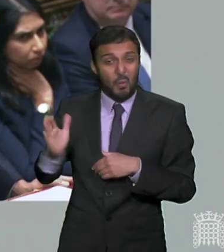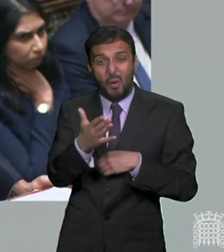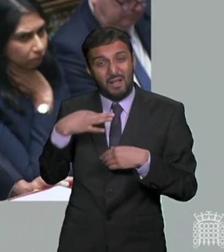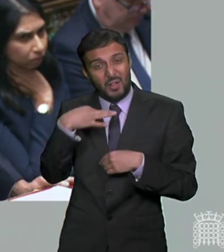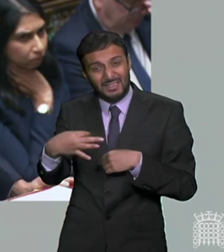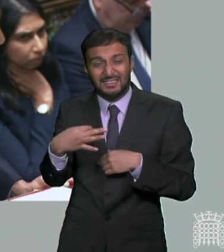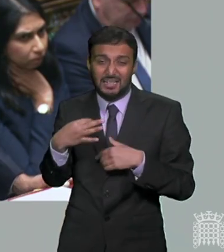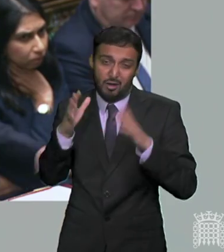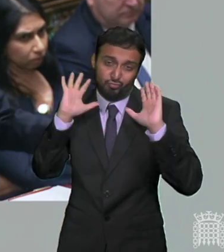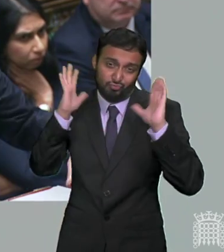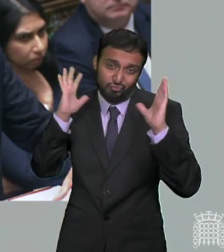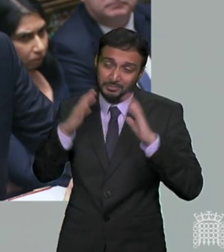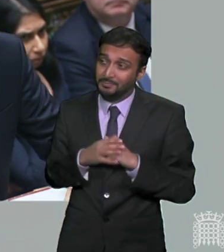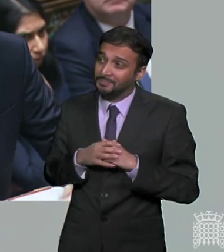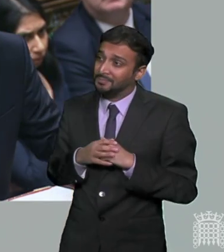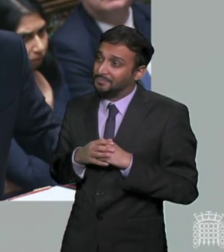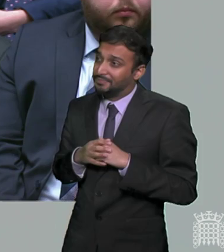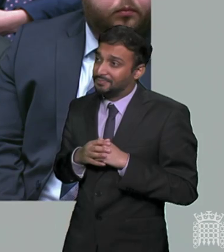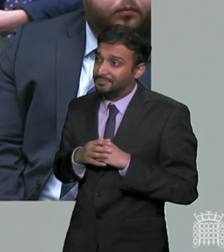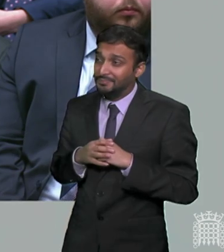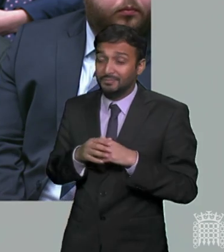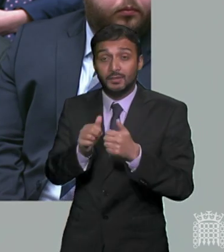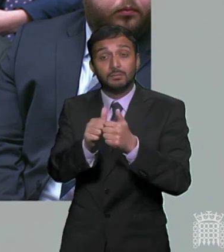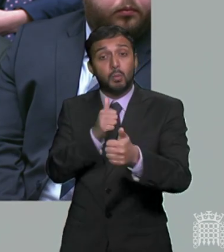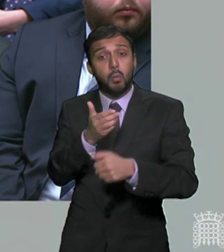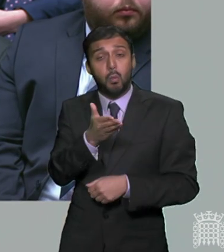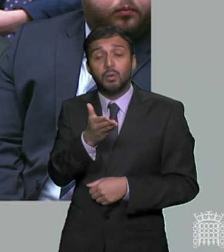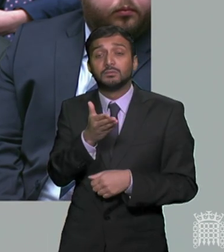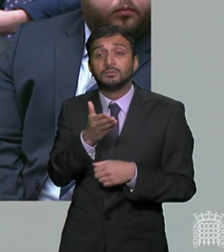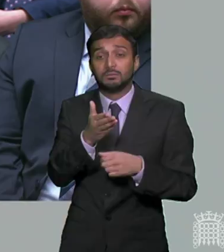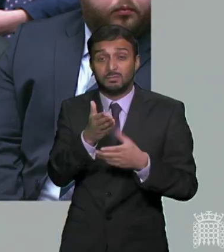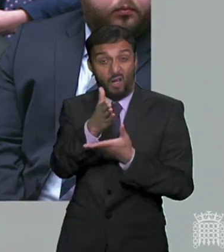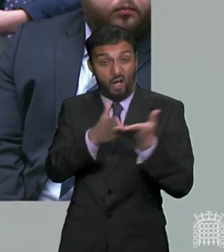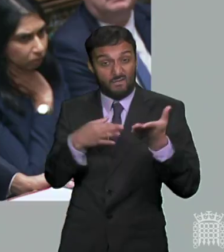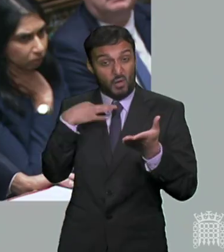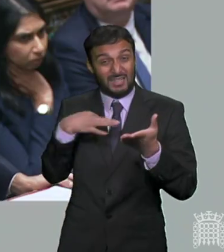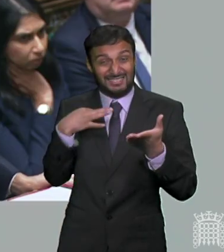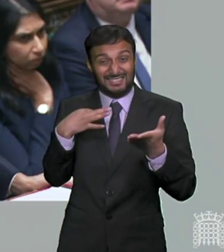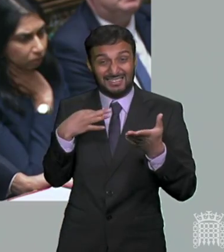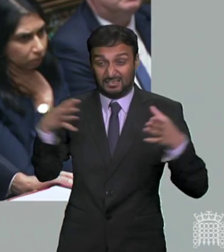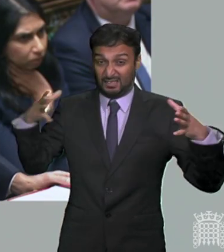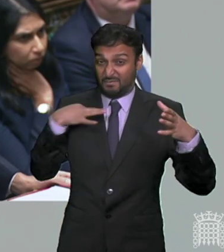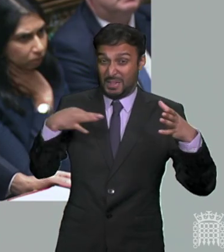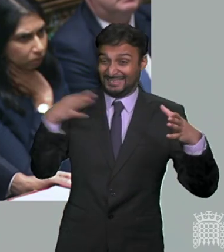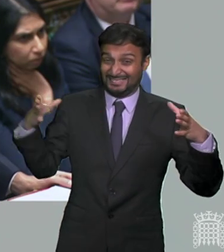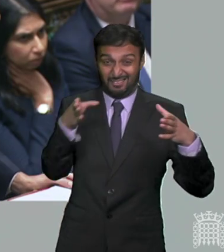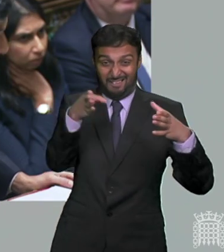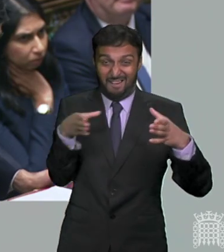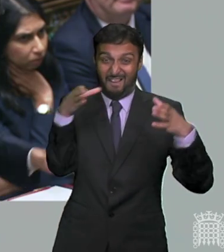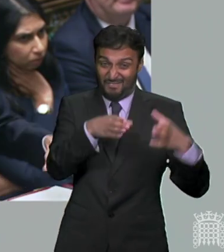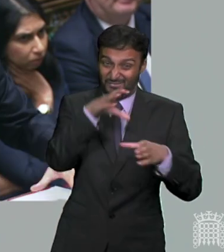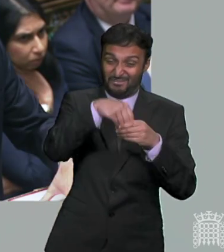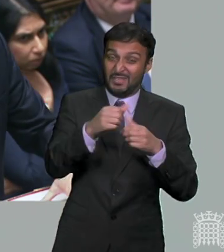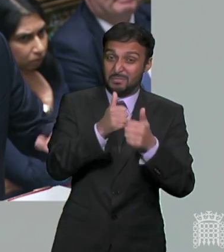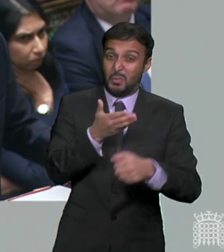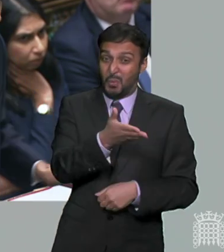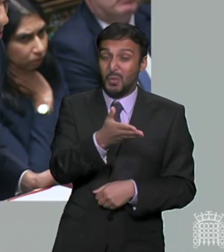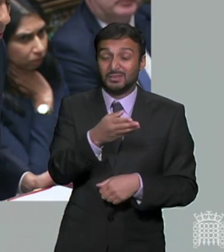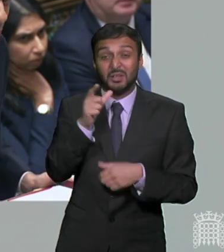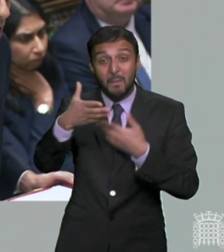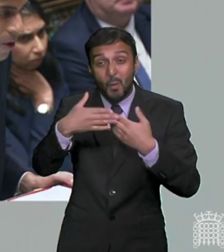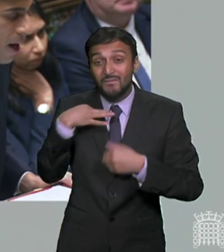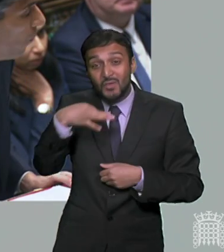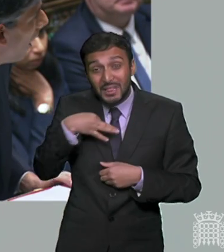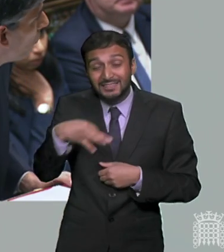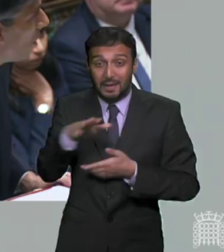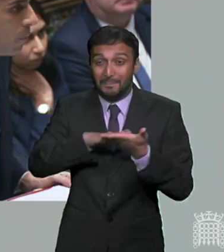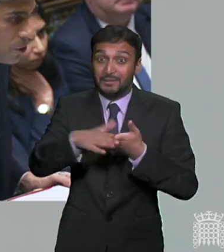Sport accounts for over half of volunteering in the UK, and every one volunteer generates the capacity for at least eight more people to participate in sport.